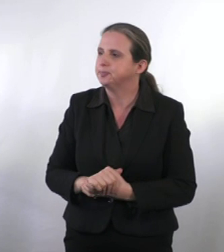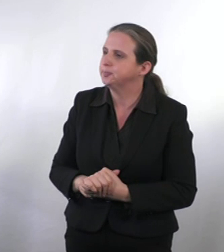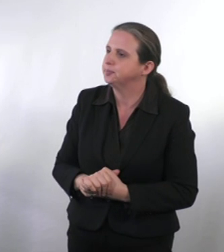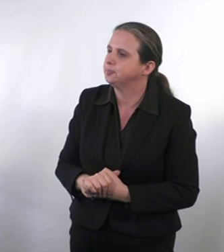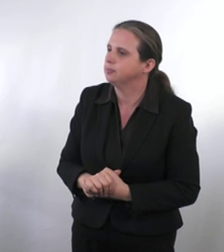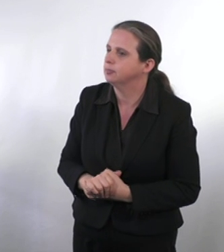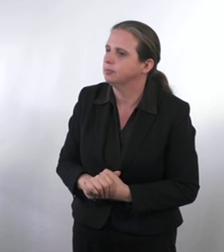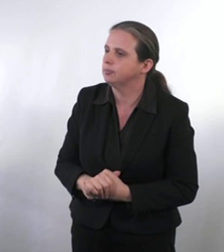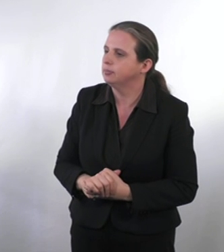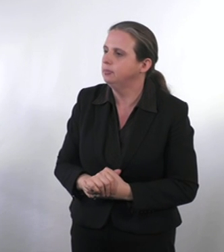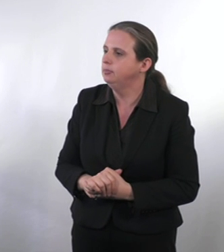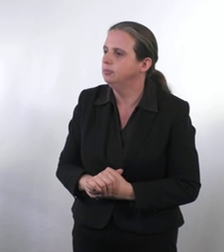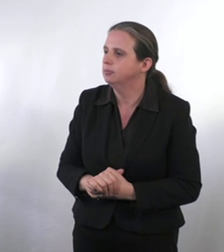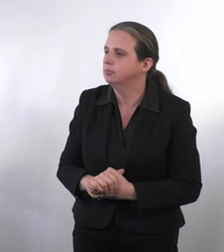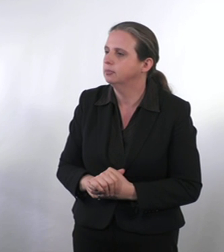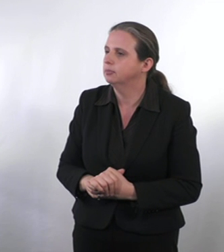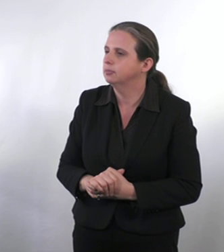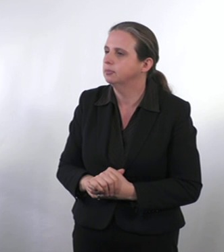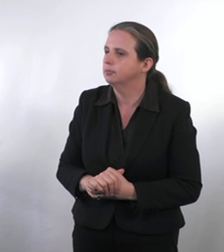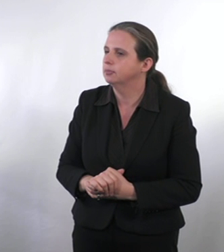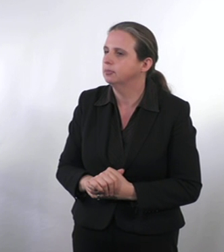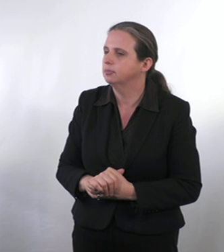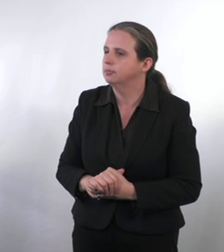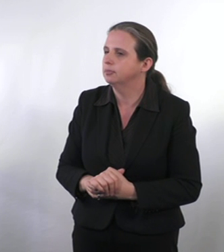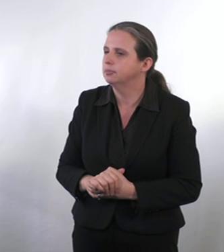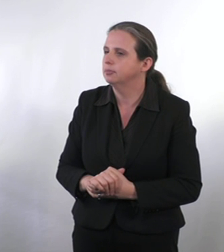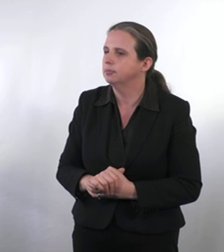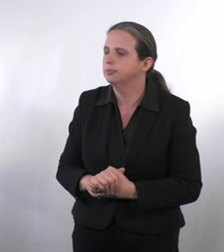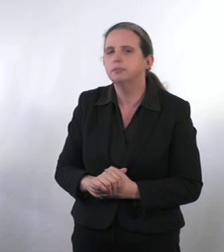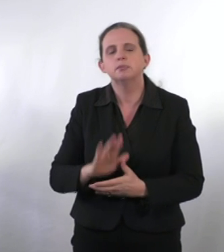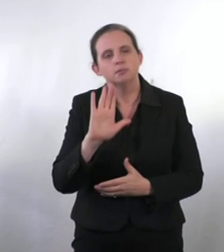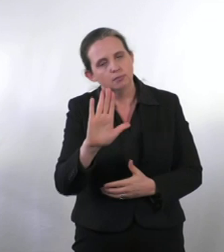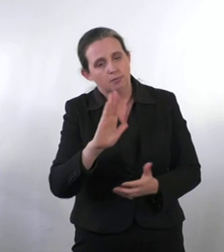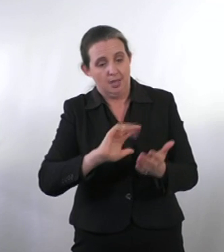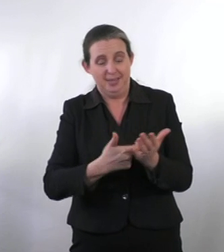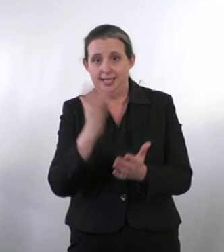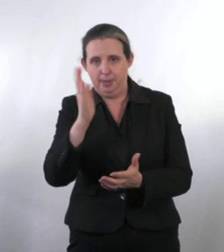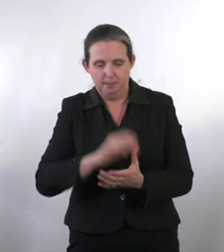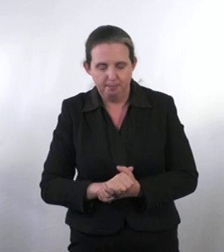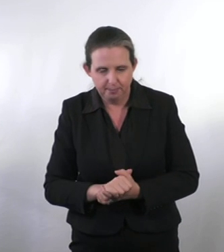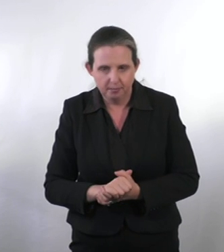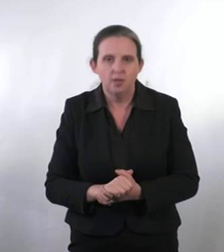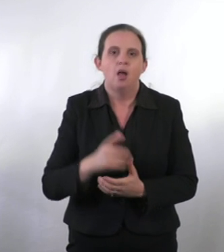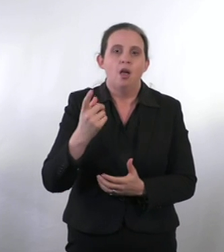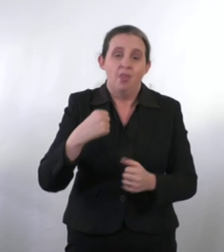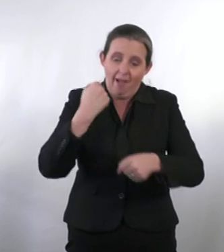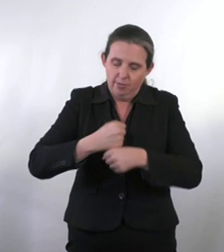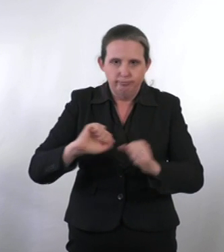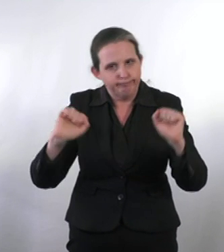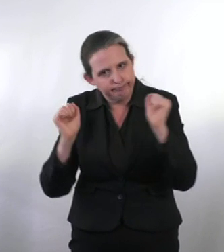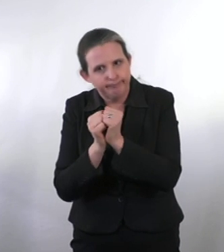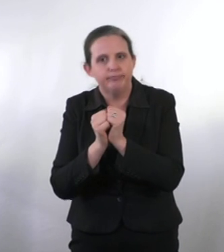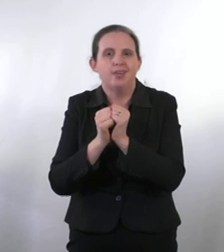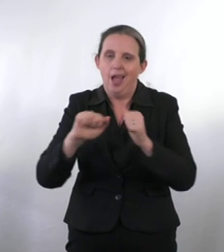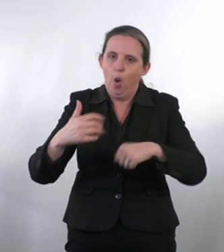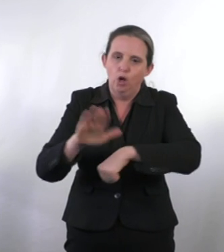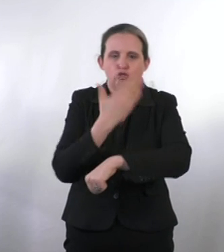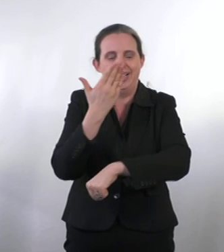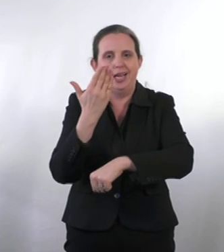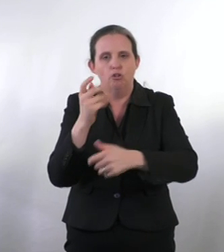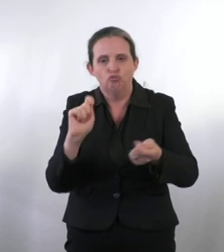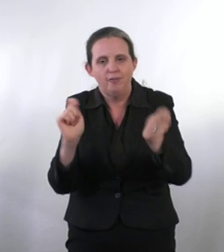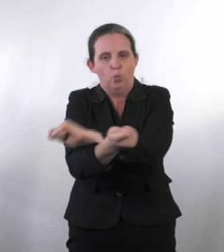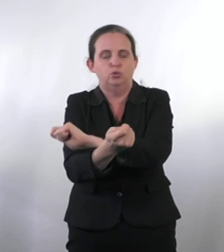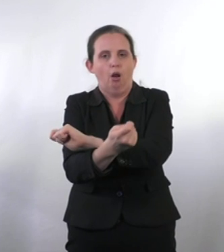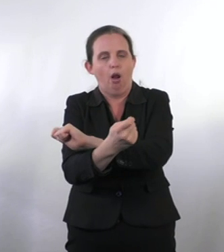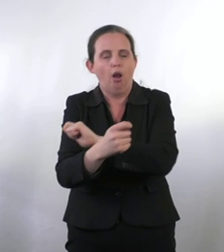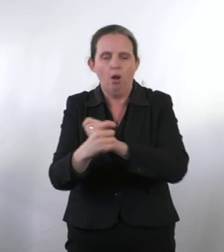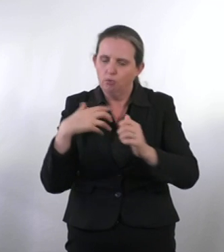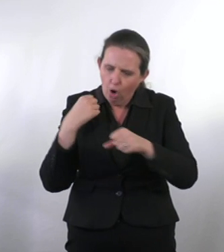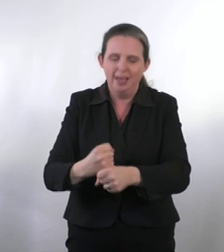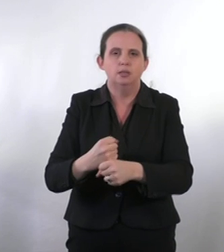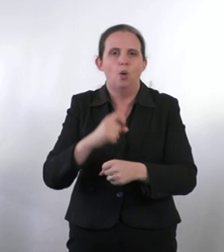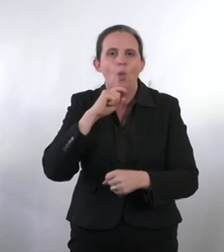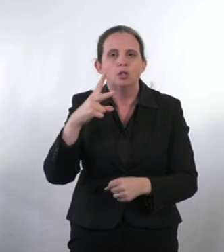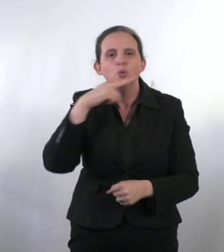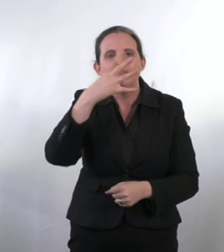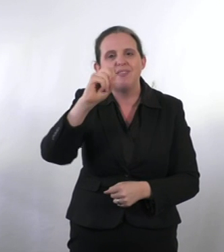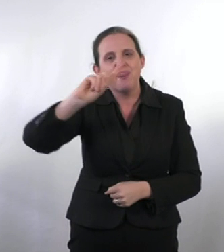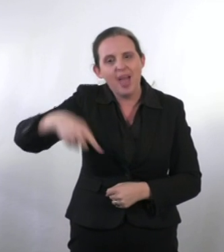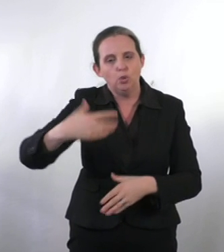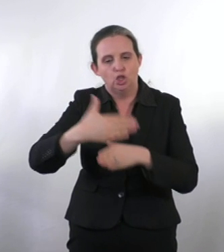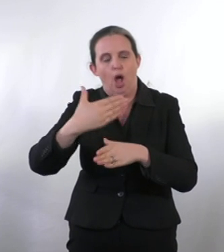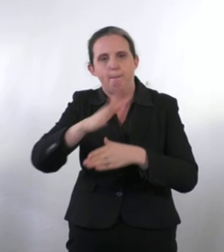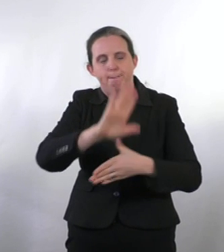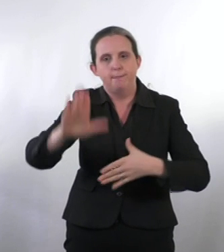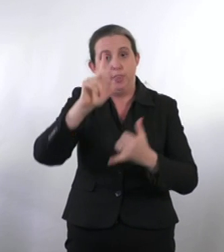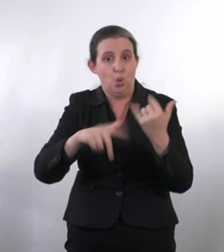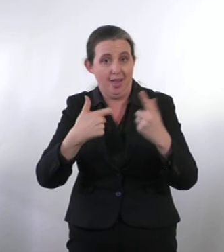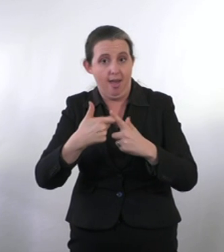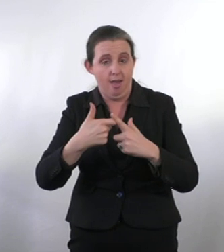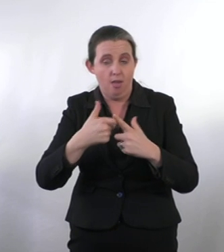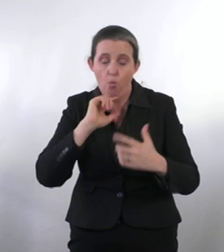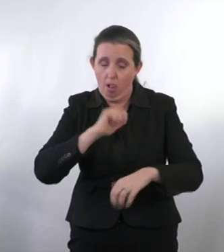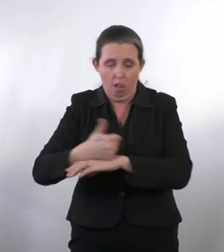As the hon. Lady knows, the Government are committed to the 10-point plan for a green industrial revolution, which will generate 250,000 jobs across the country just in the immediate term.